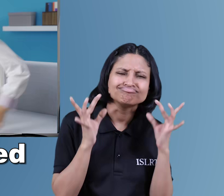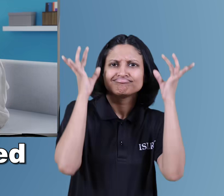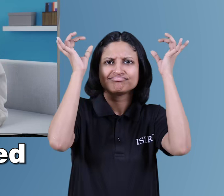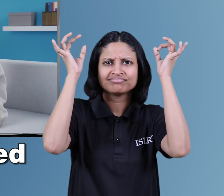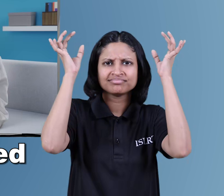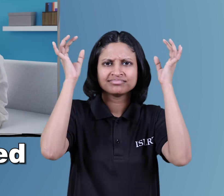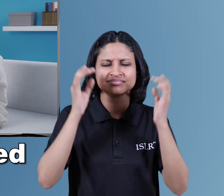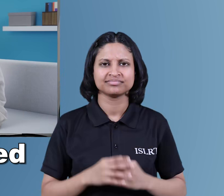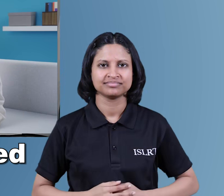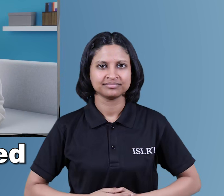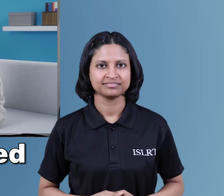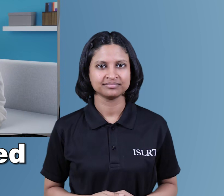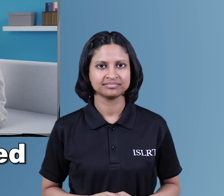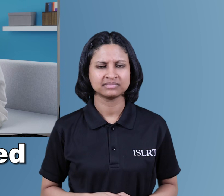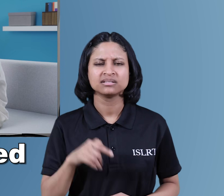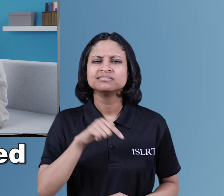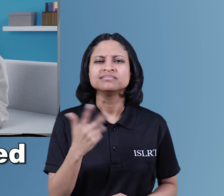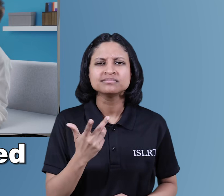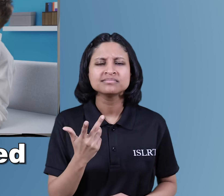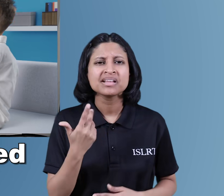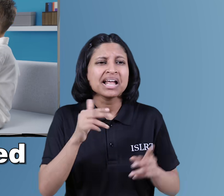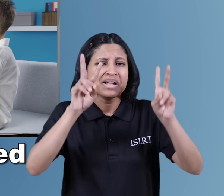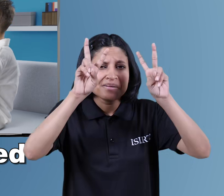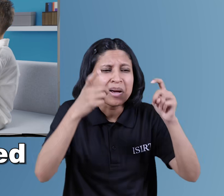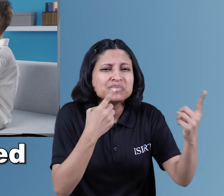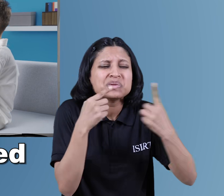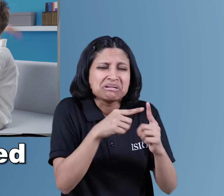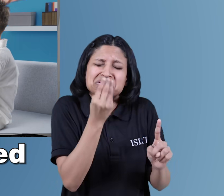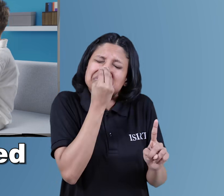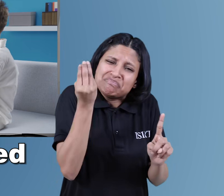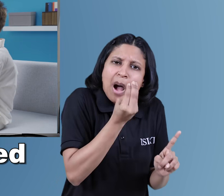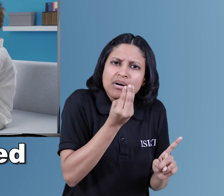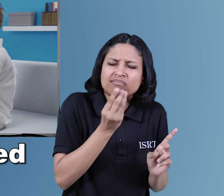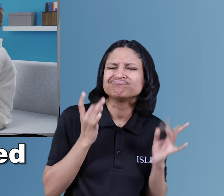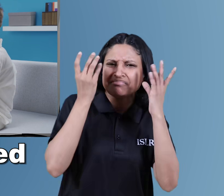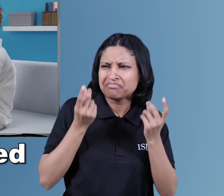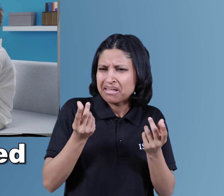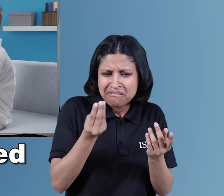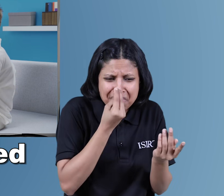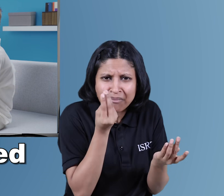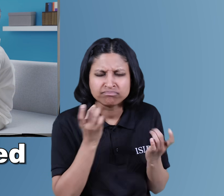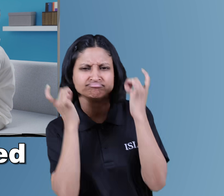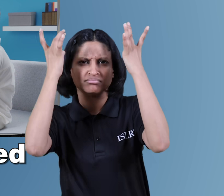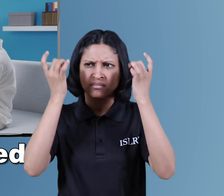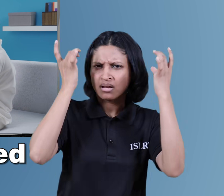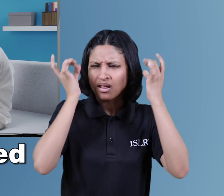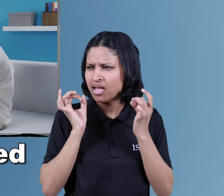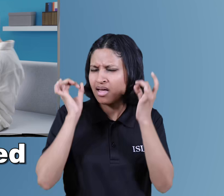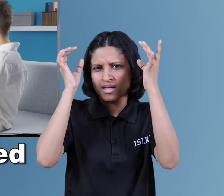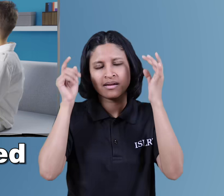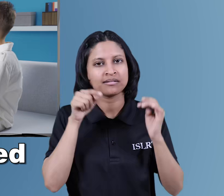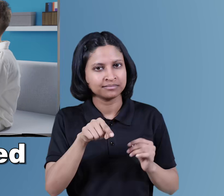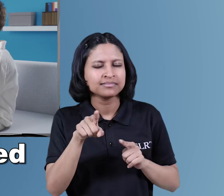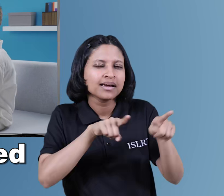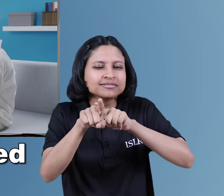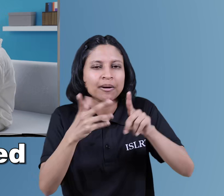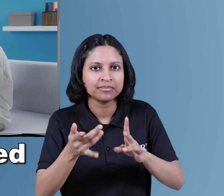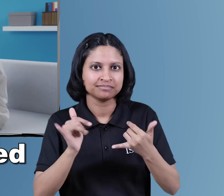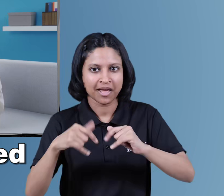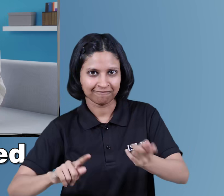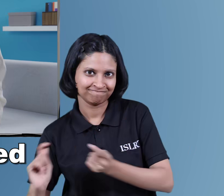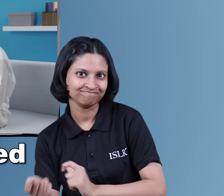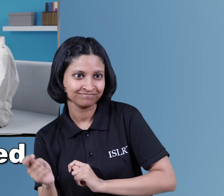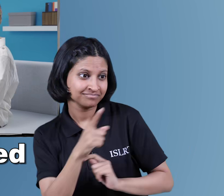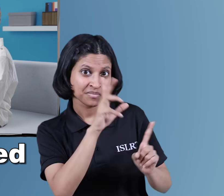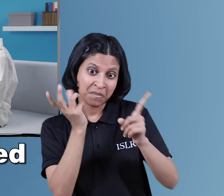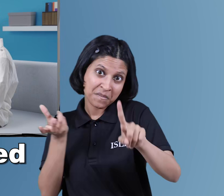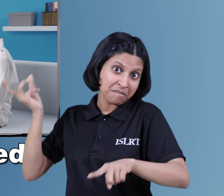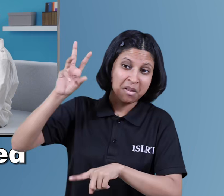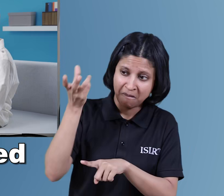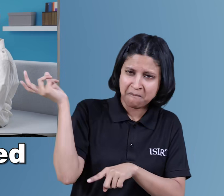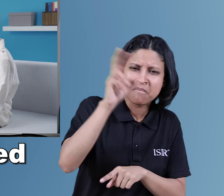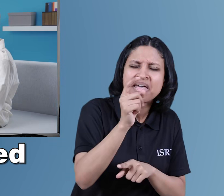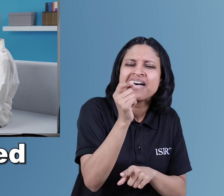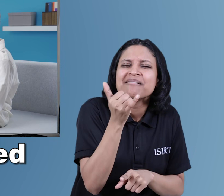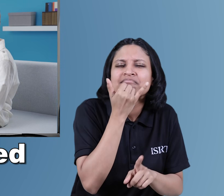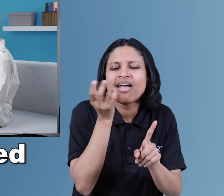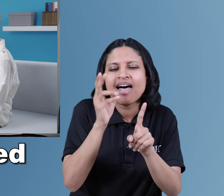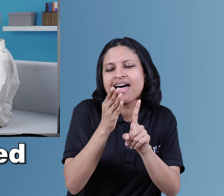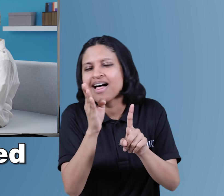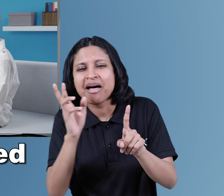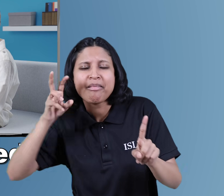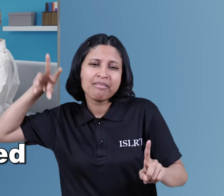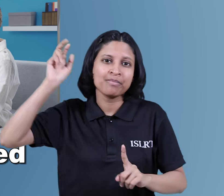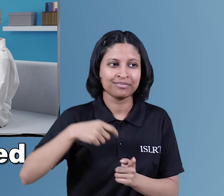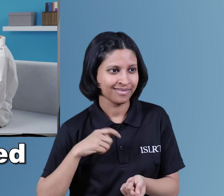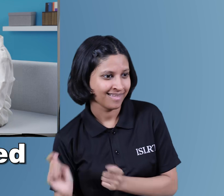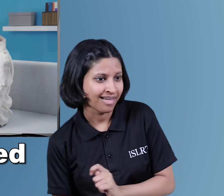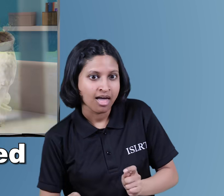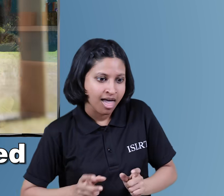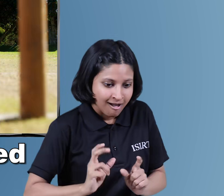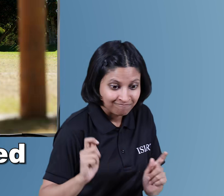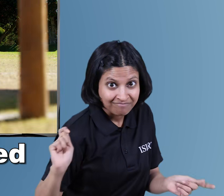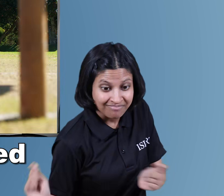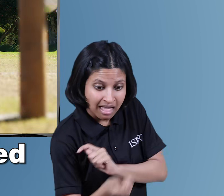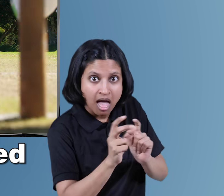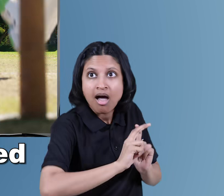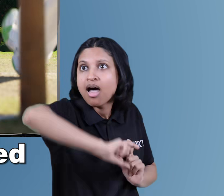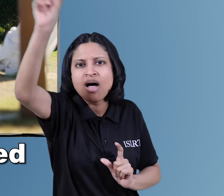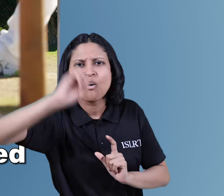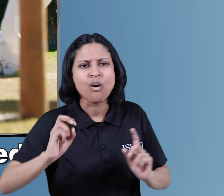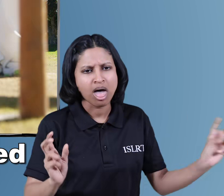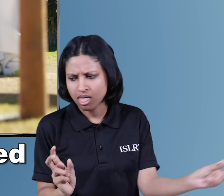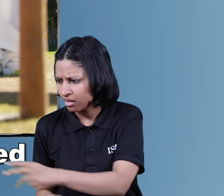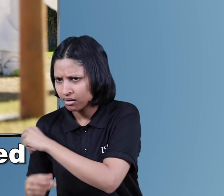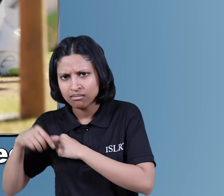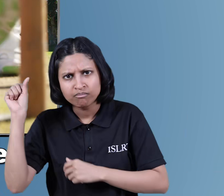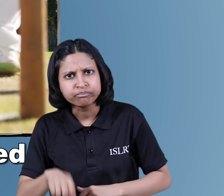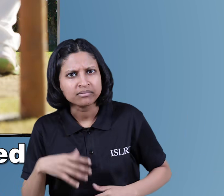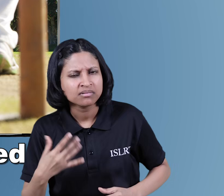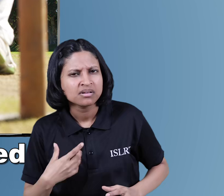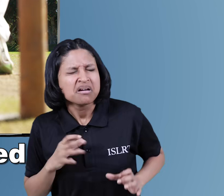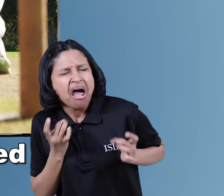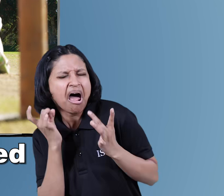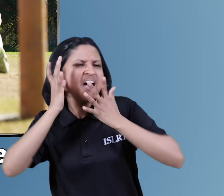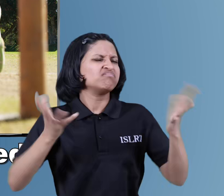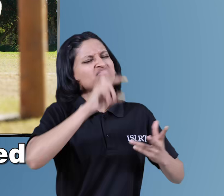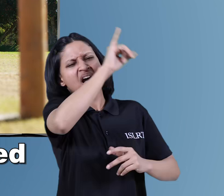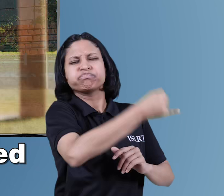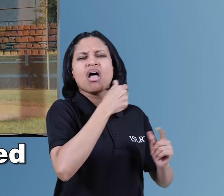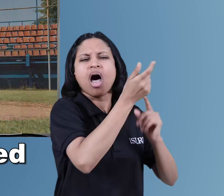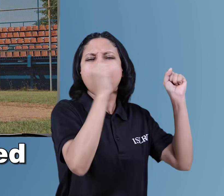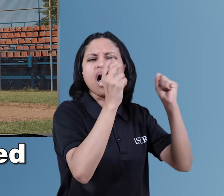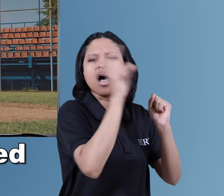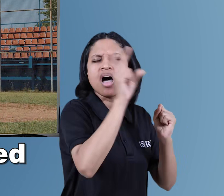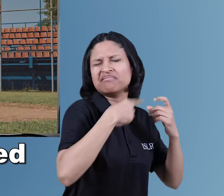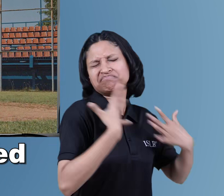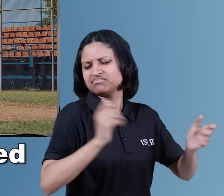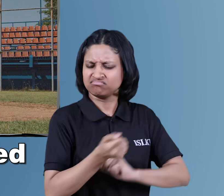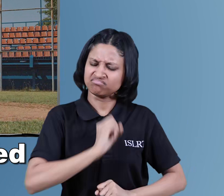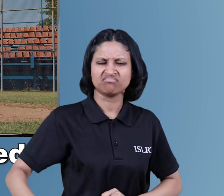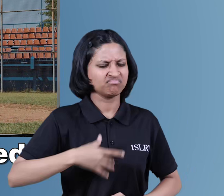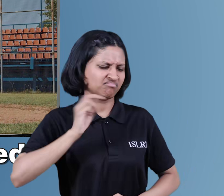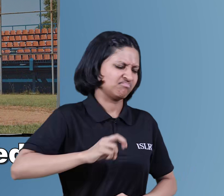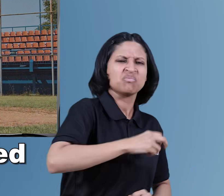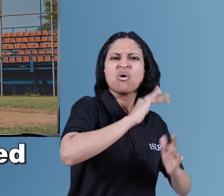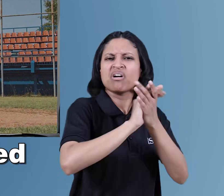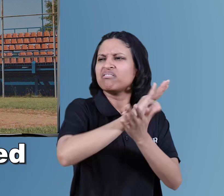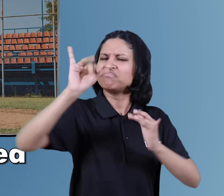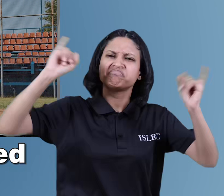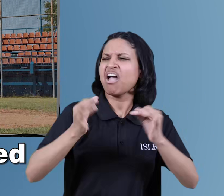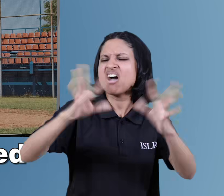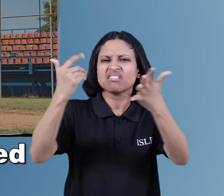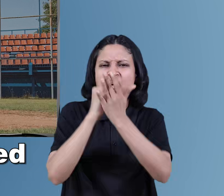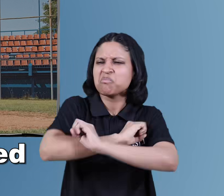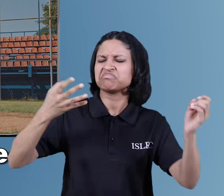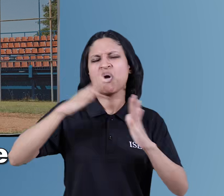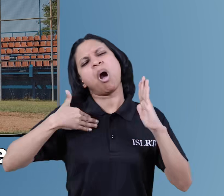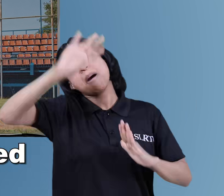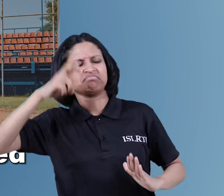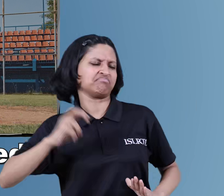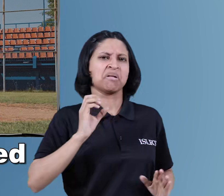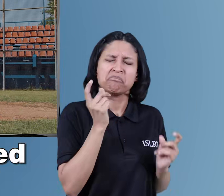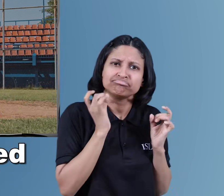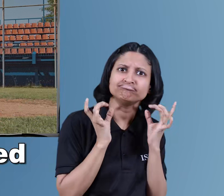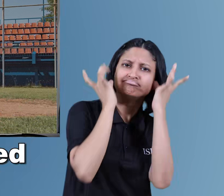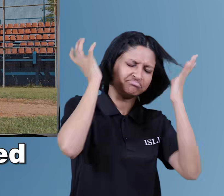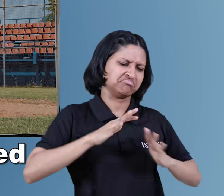Quick-tempered Quick-tempered describes someone who becomes angry easily or quickly, often reacting with irritation or frustration over minor issues. For example, if children are playing cricket and one of them gets really angry because they missed hitting the ball due to a minor mistake by the bowler, that child would be considered quick-tempered.